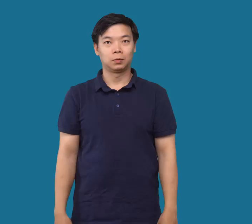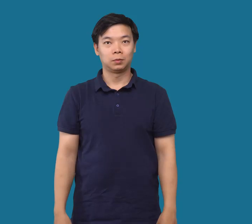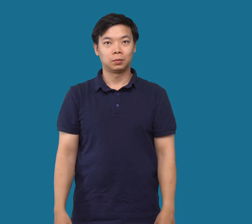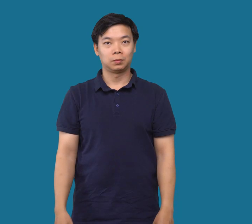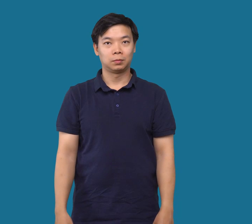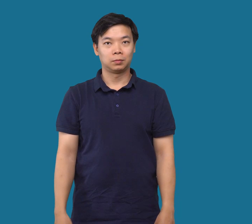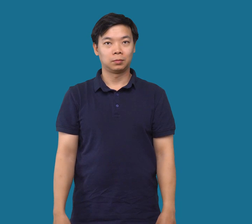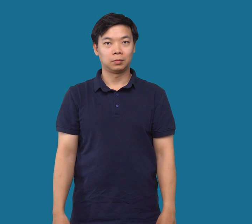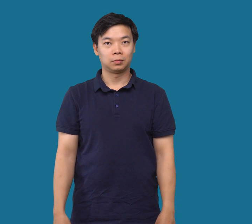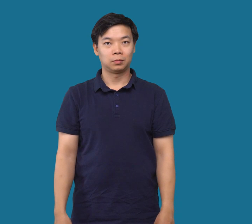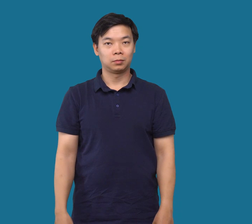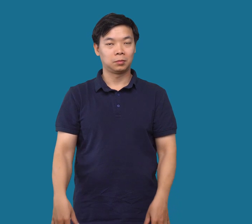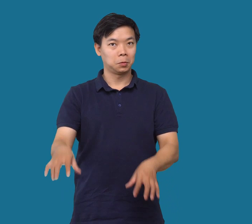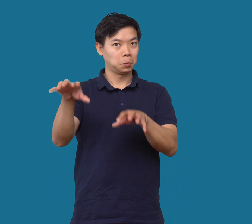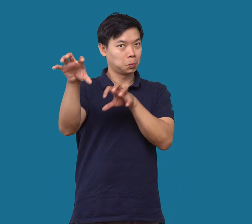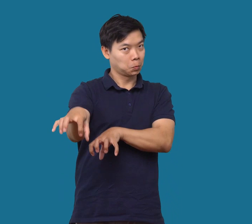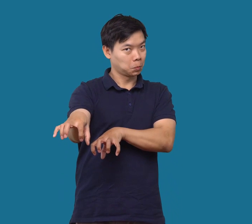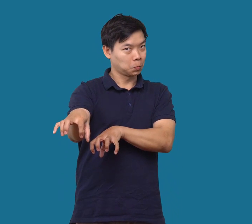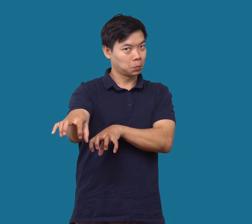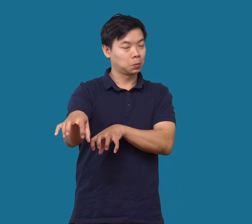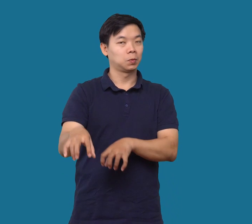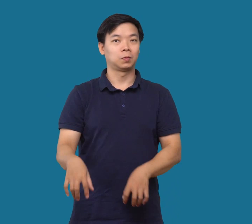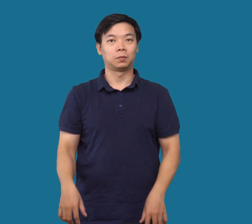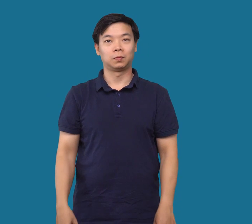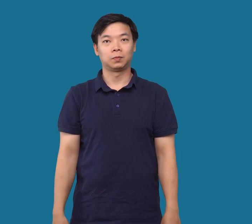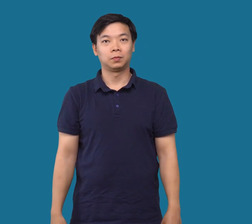con cọp